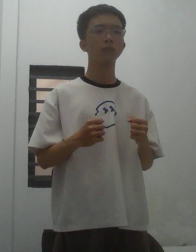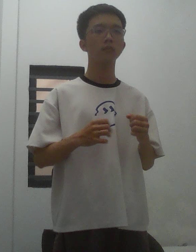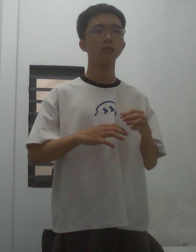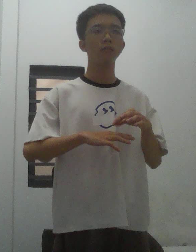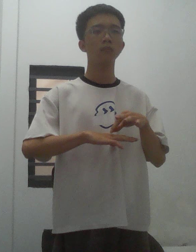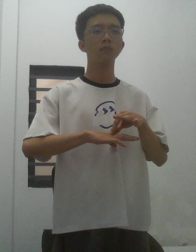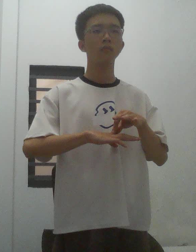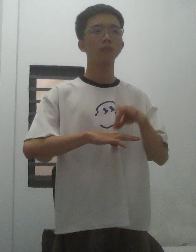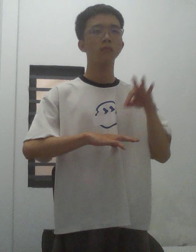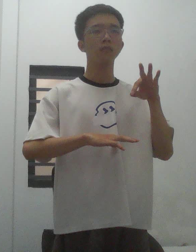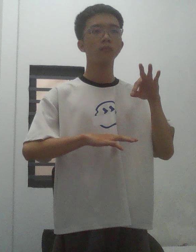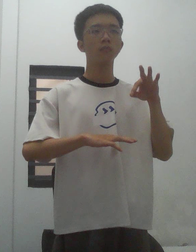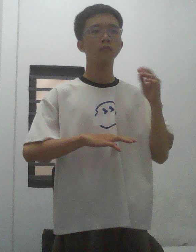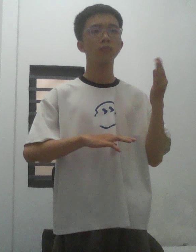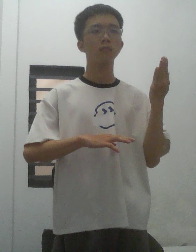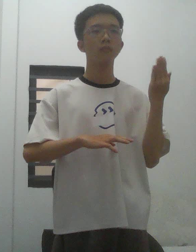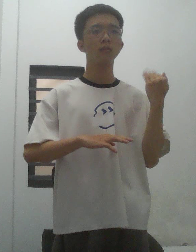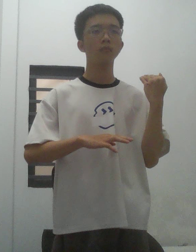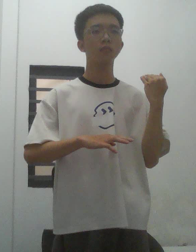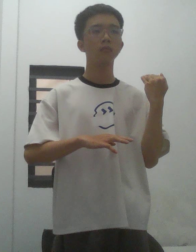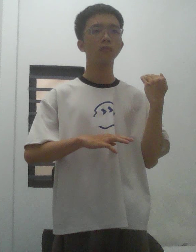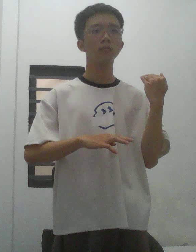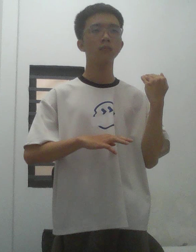tuan truoc